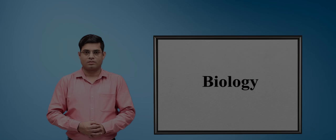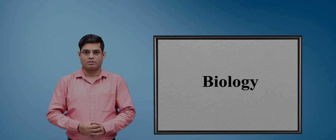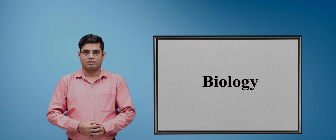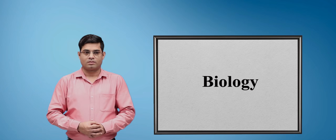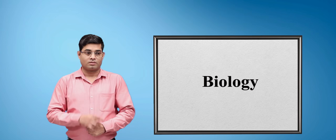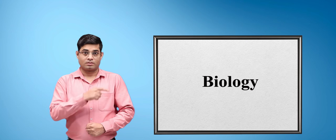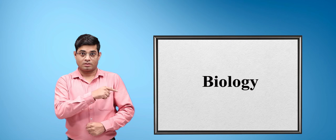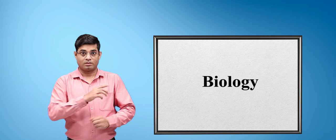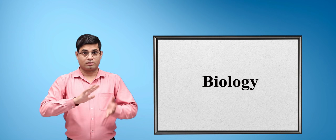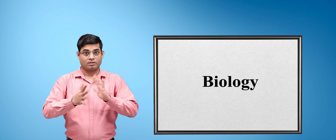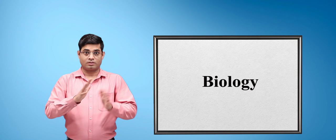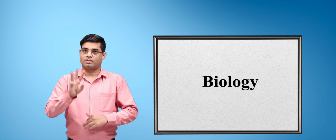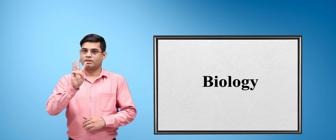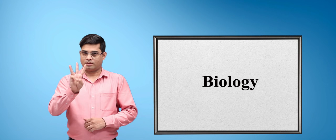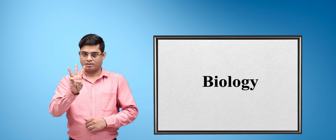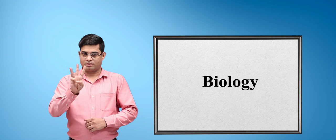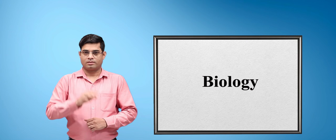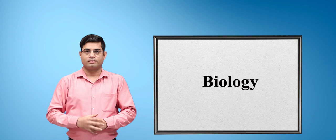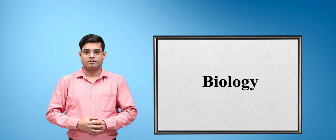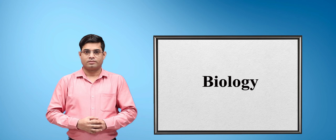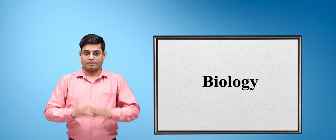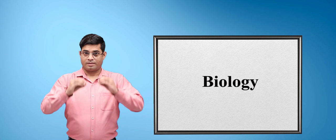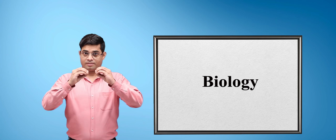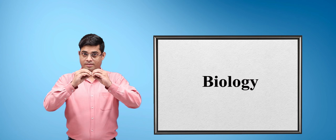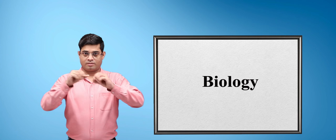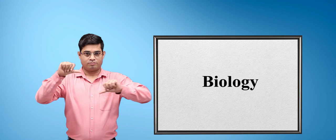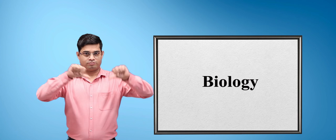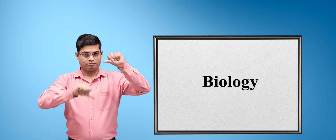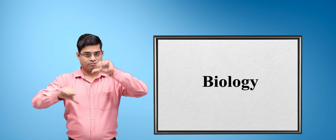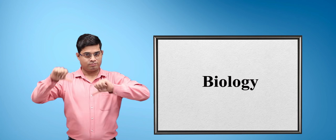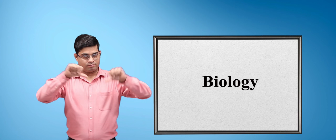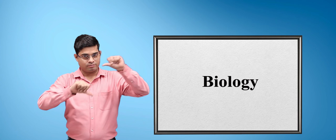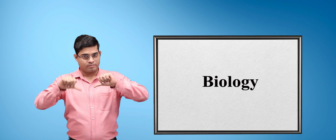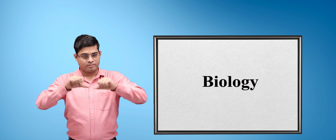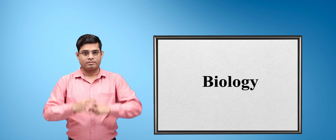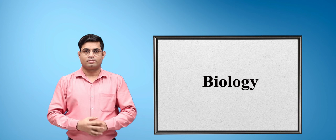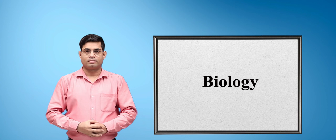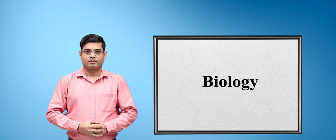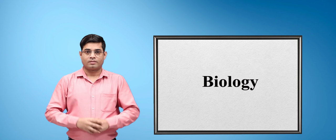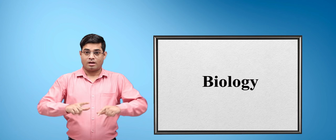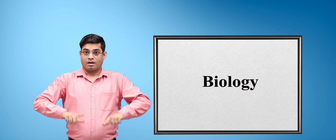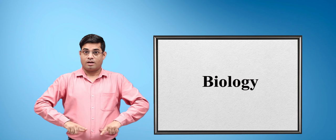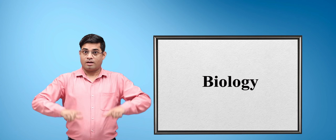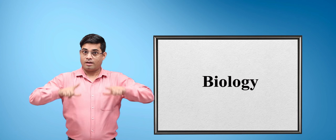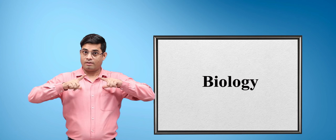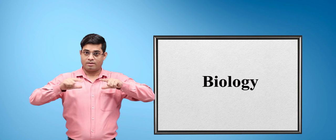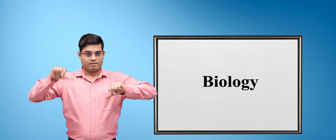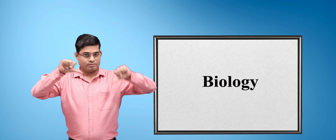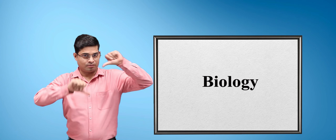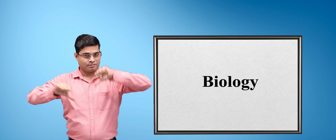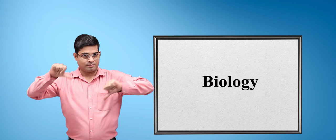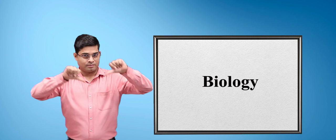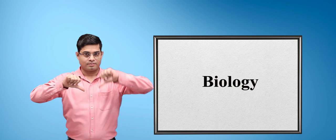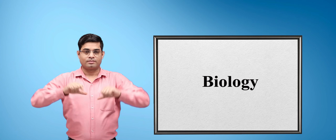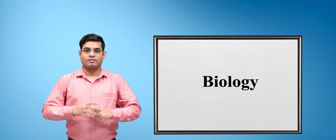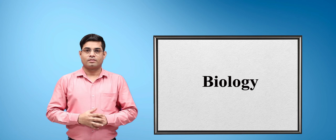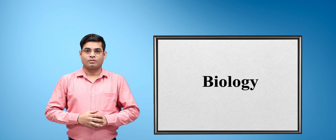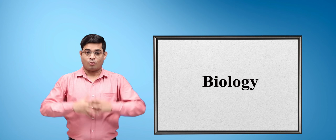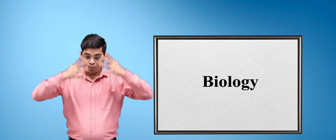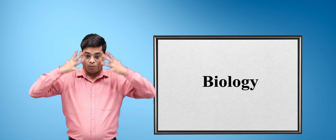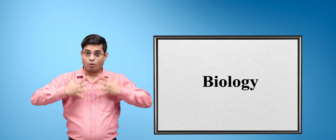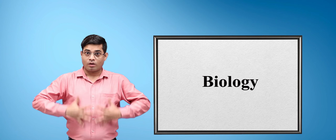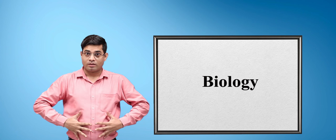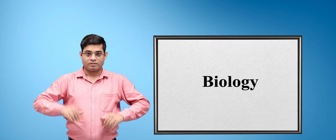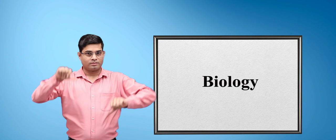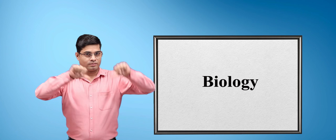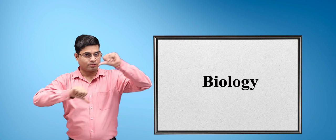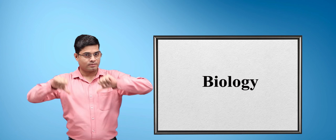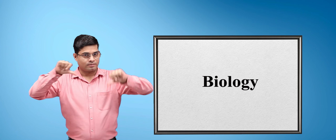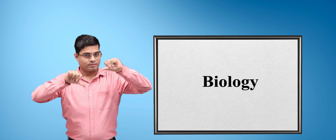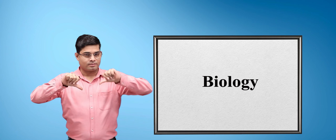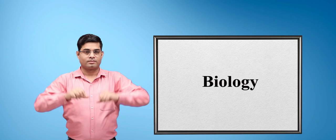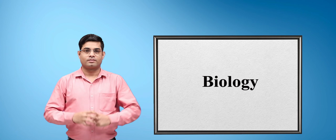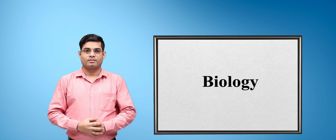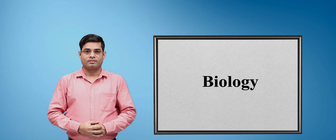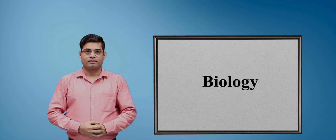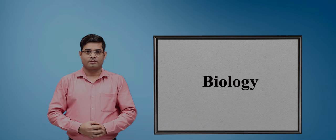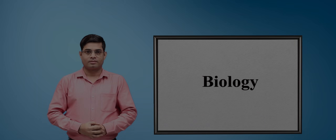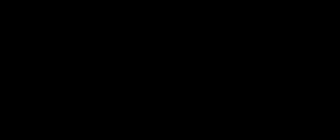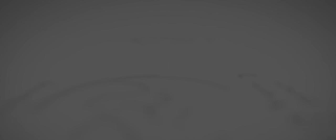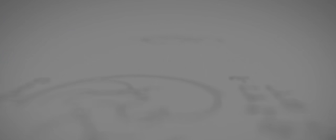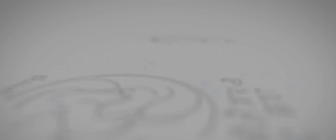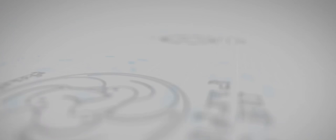Biology This sign means biology.